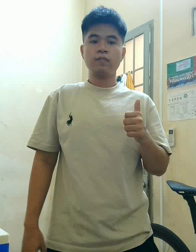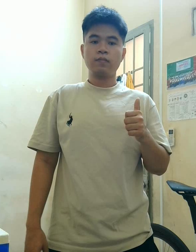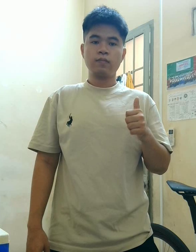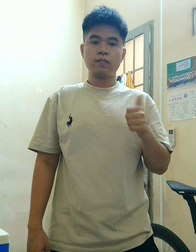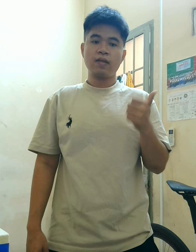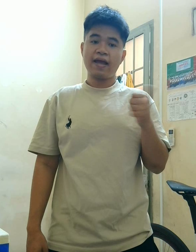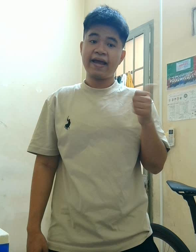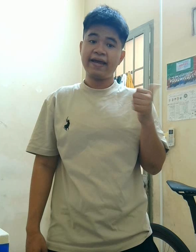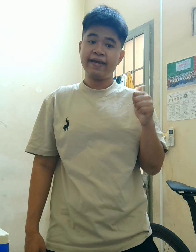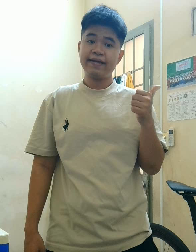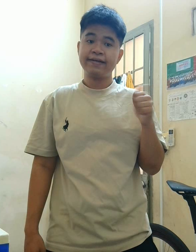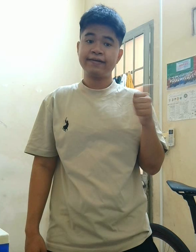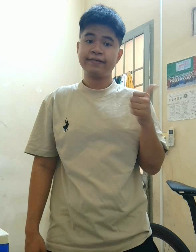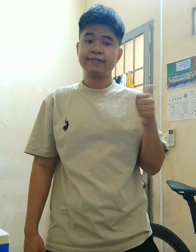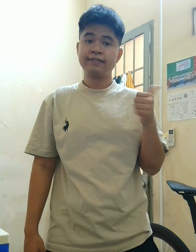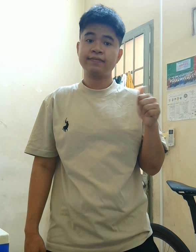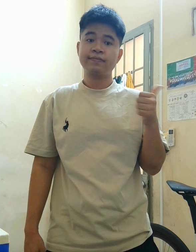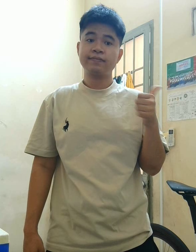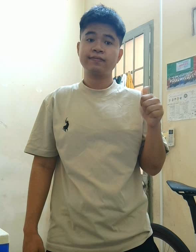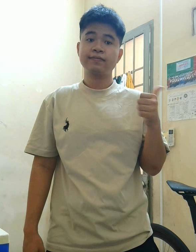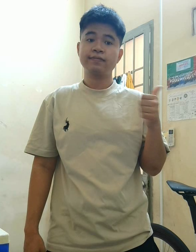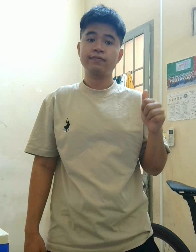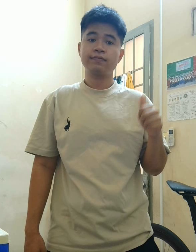ai